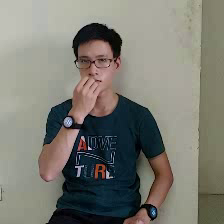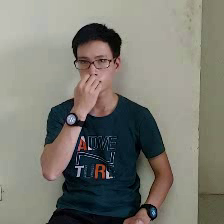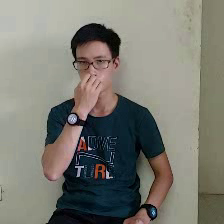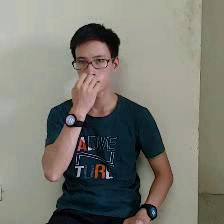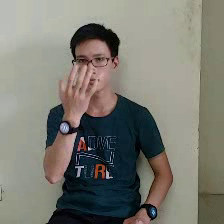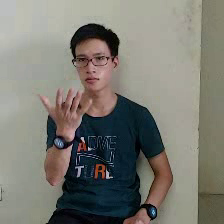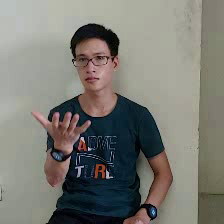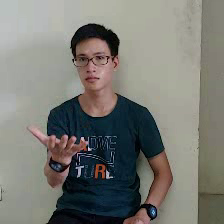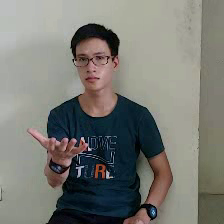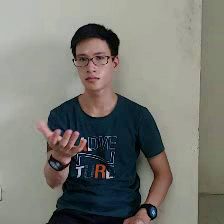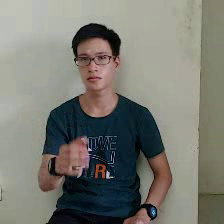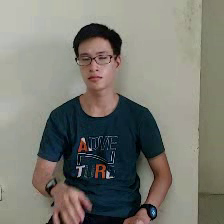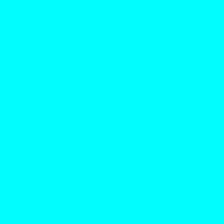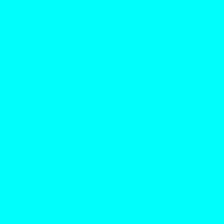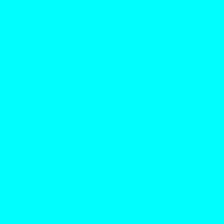Cảm ơn